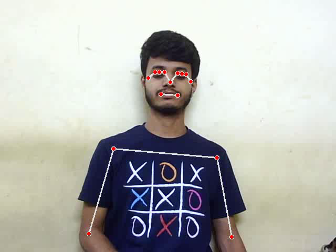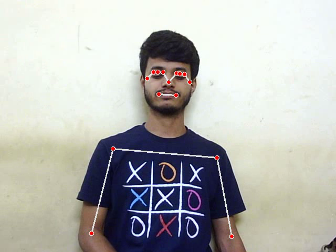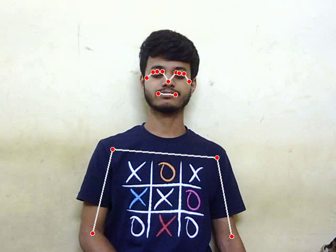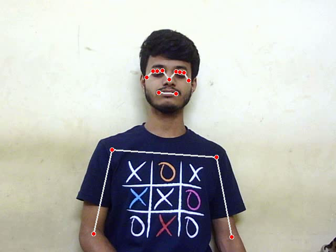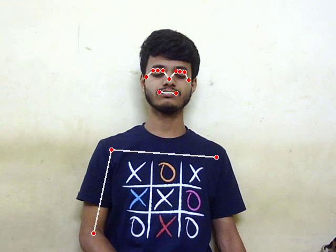your